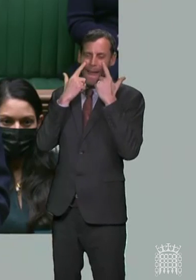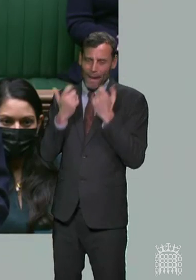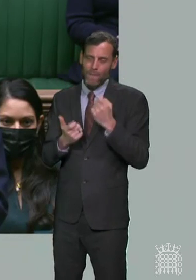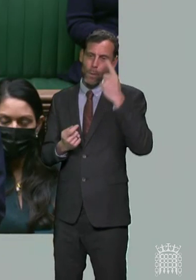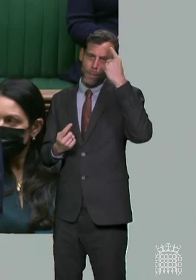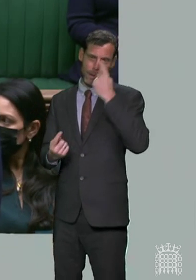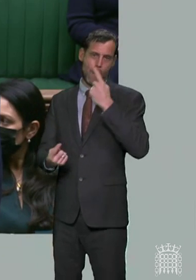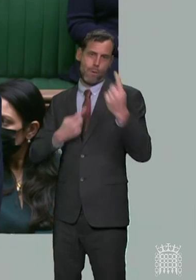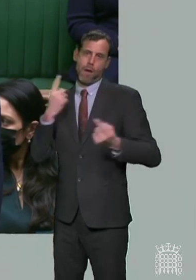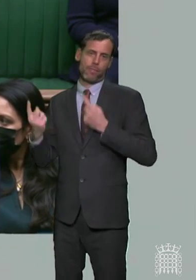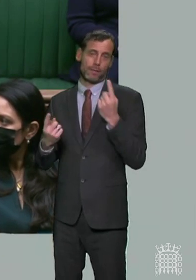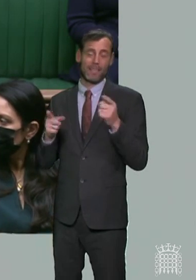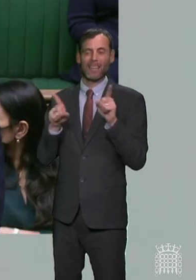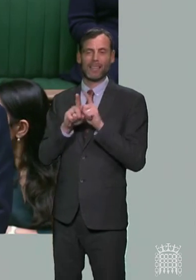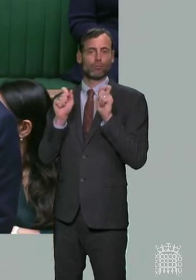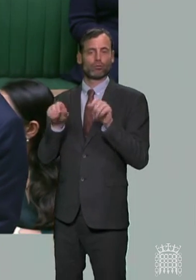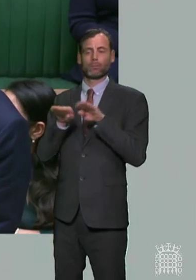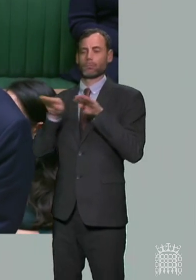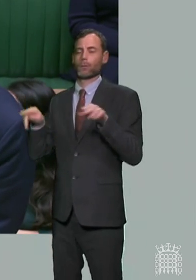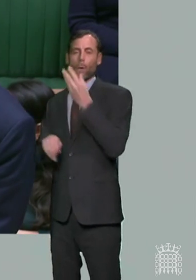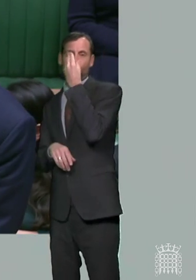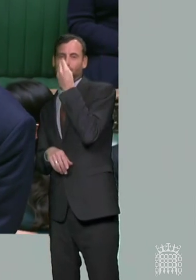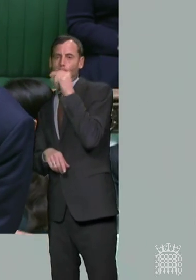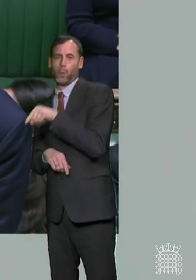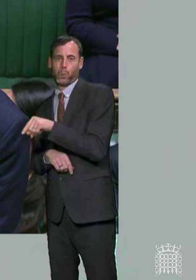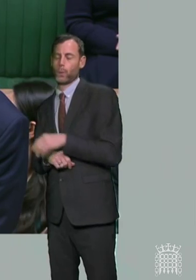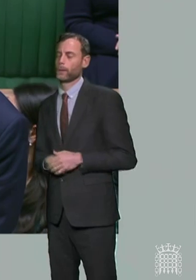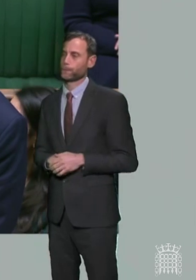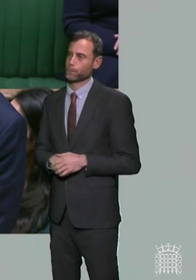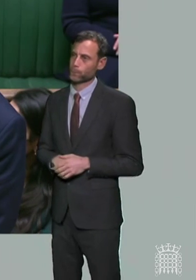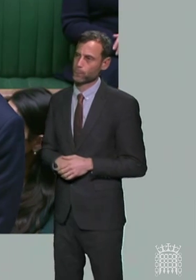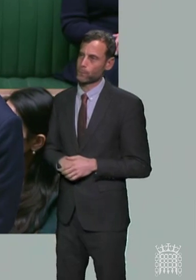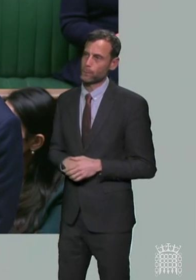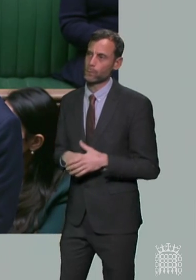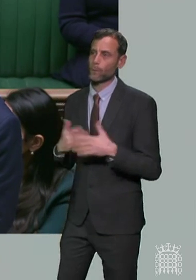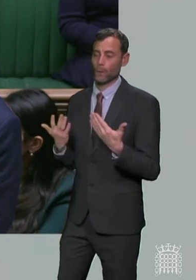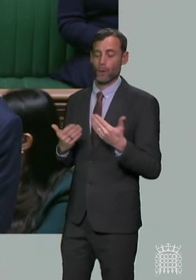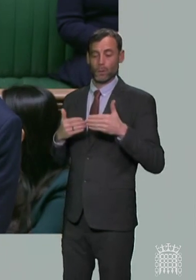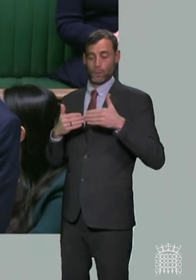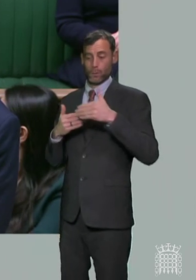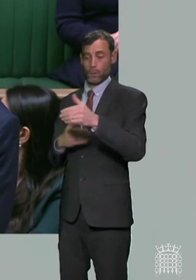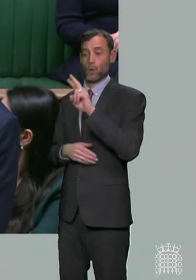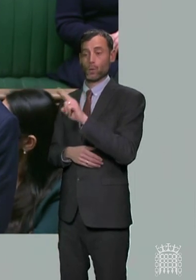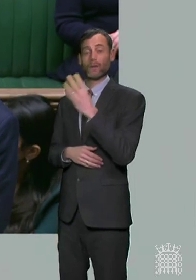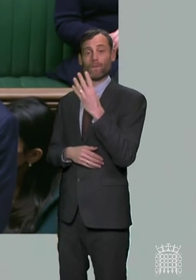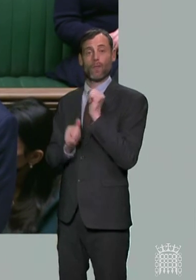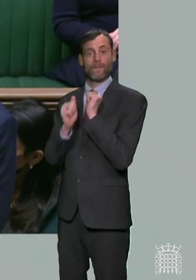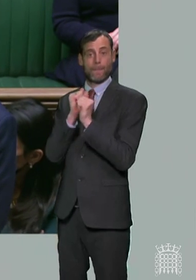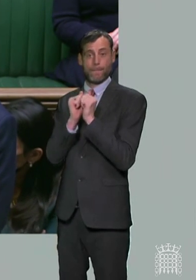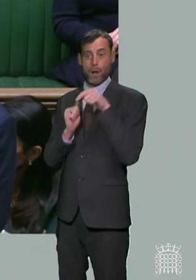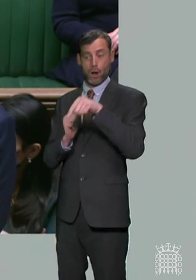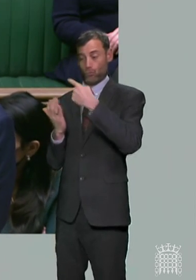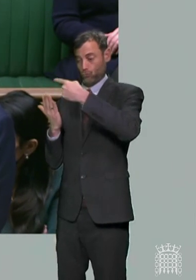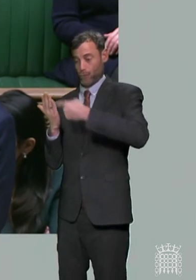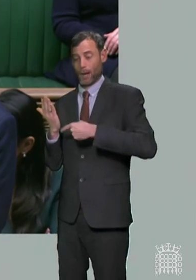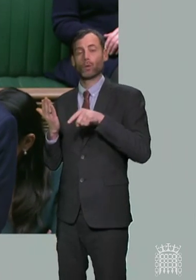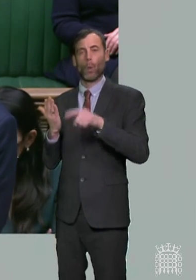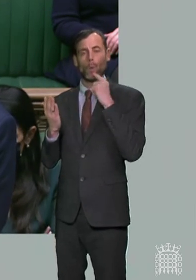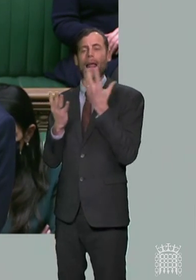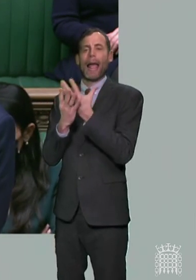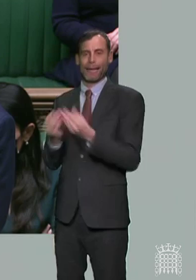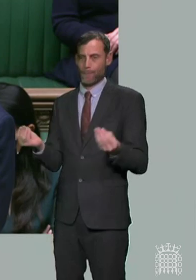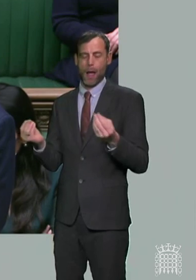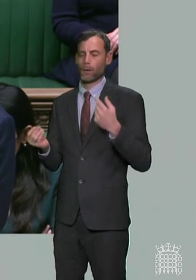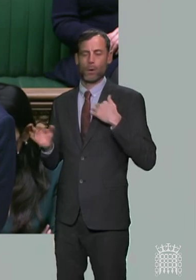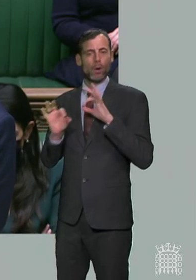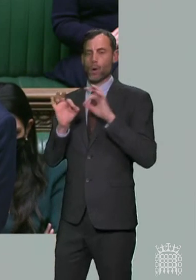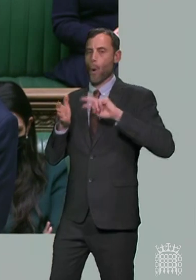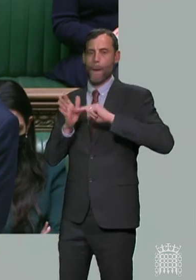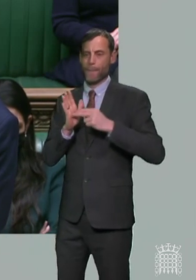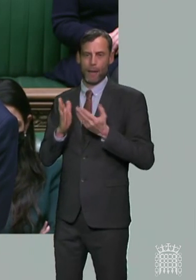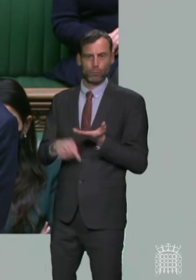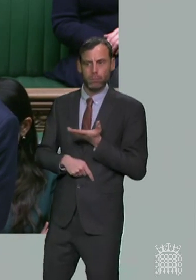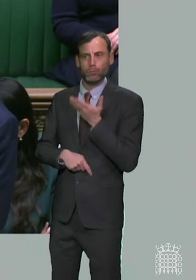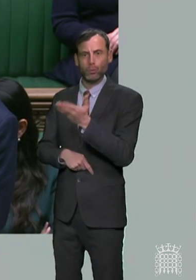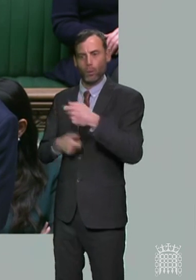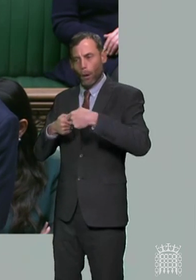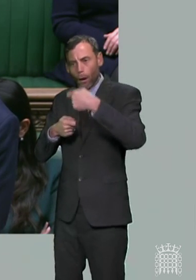The self-isolation regulations expire on 24 March, at which point I very much expect not to renew them.